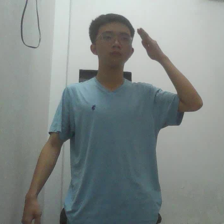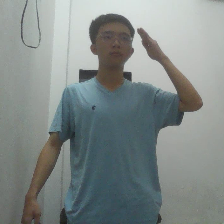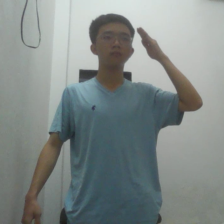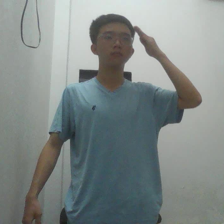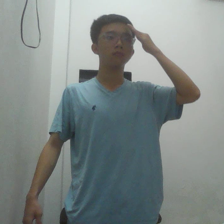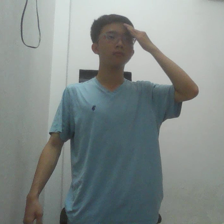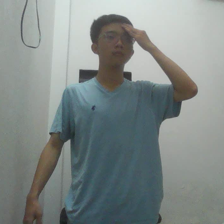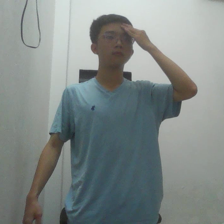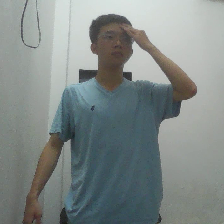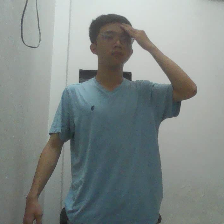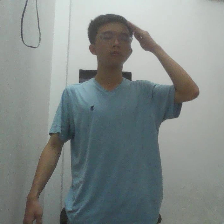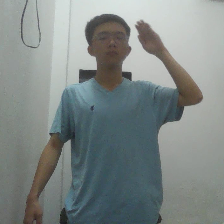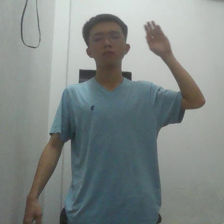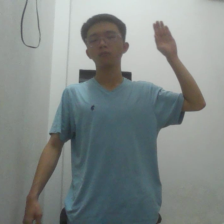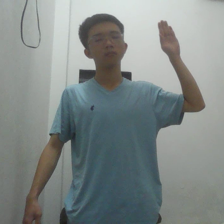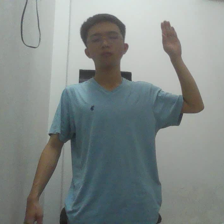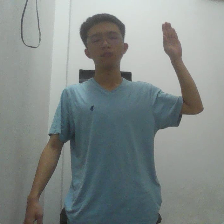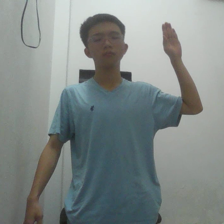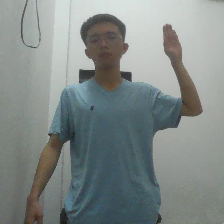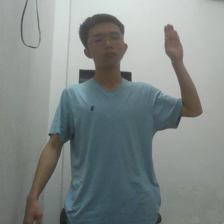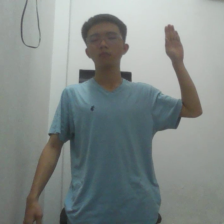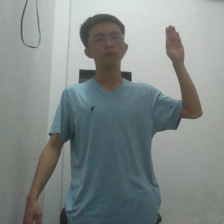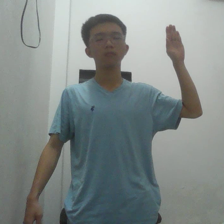khong biet